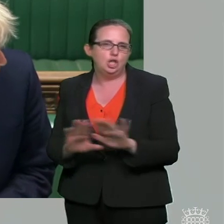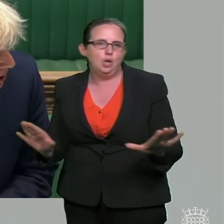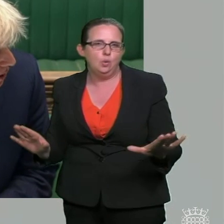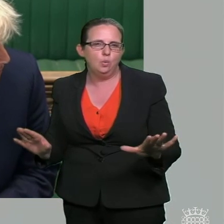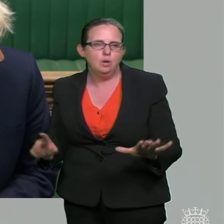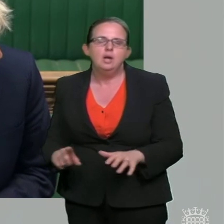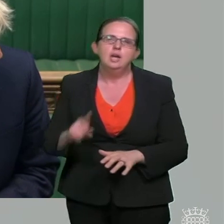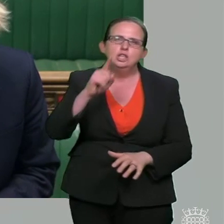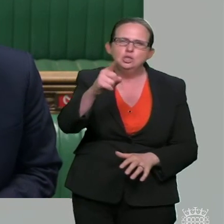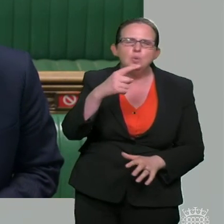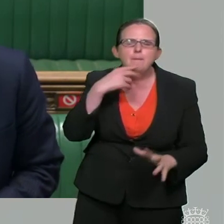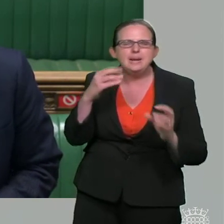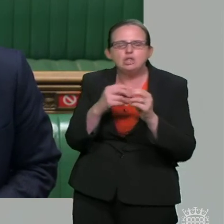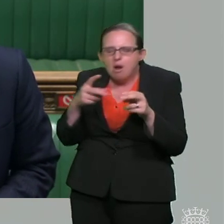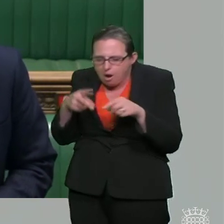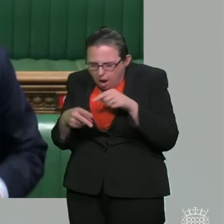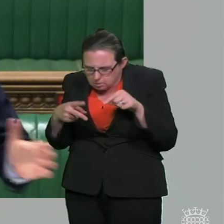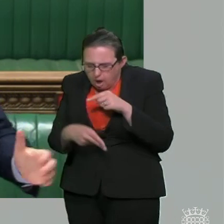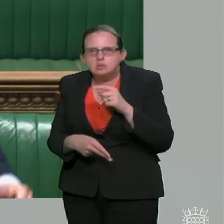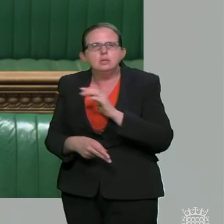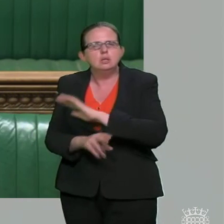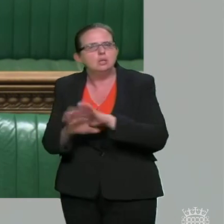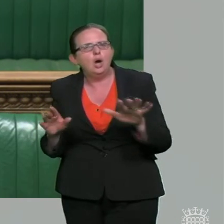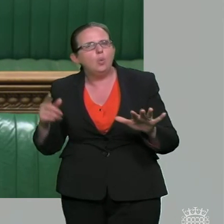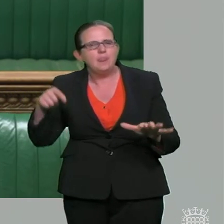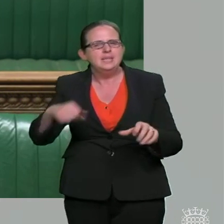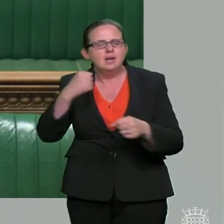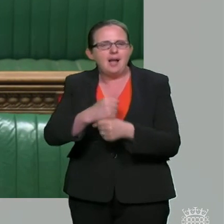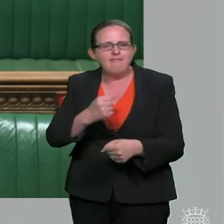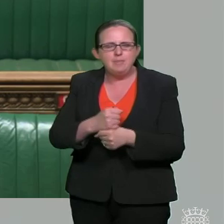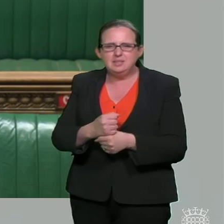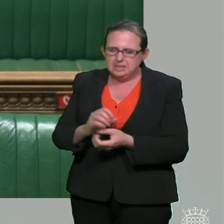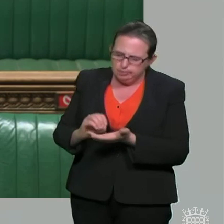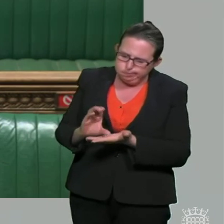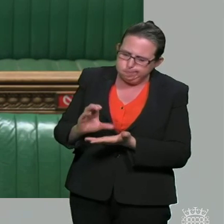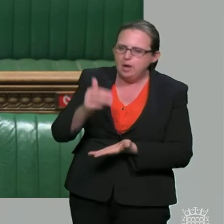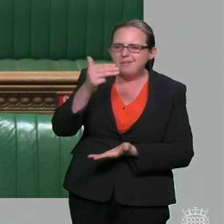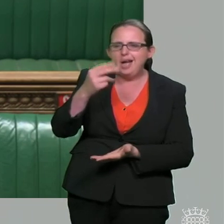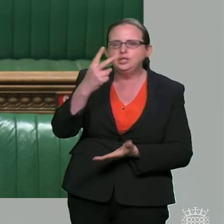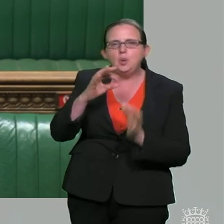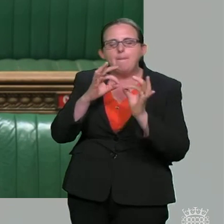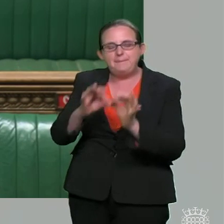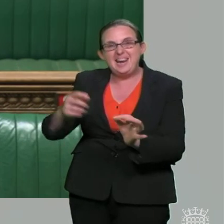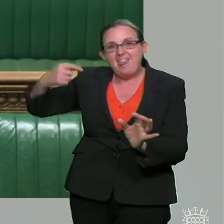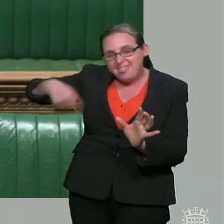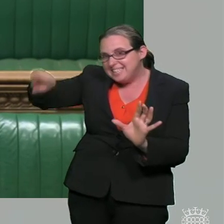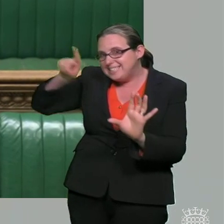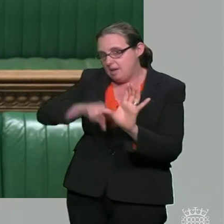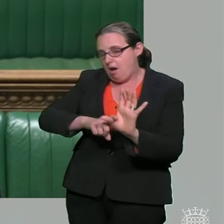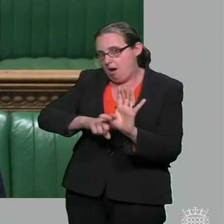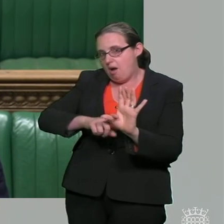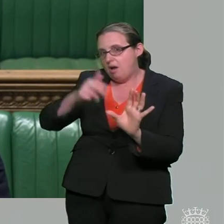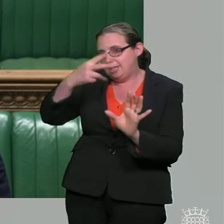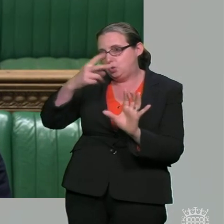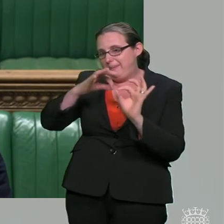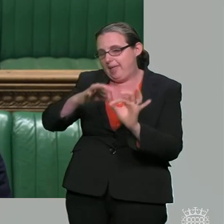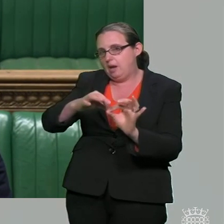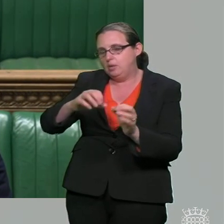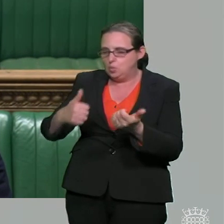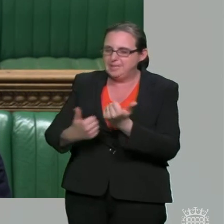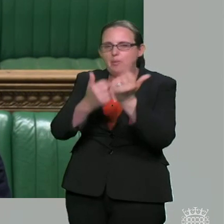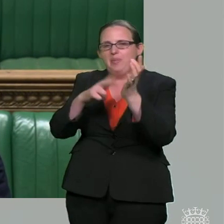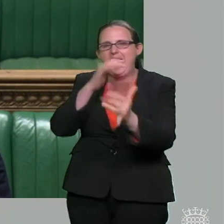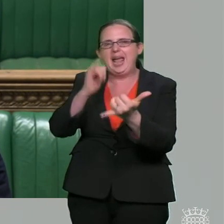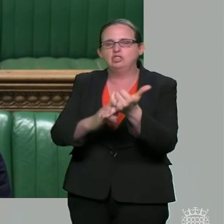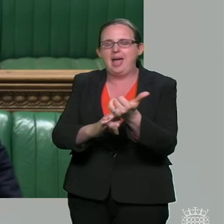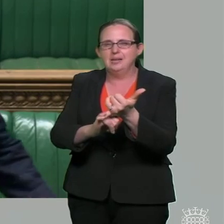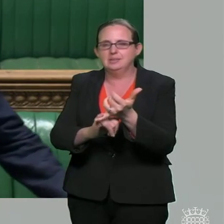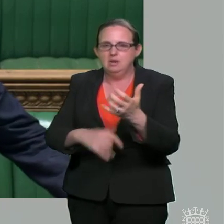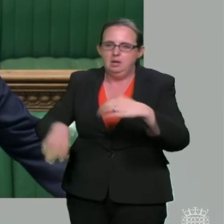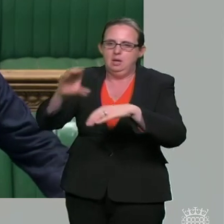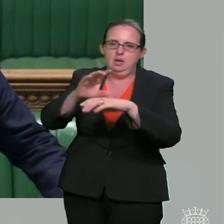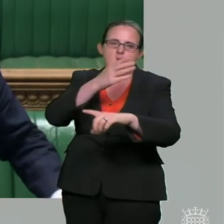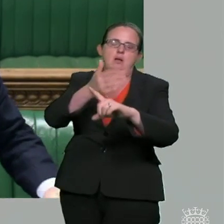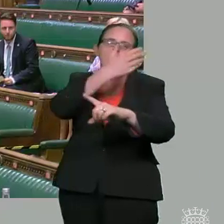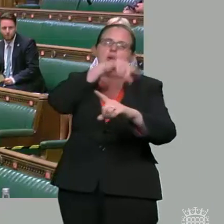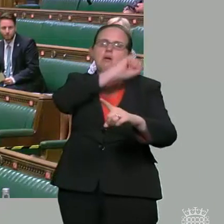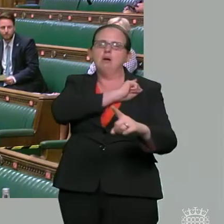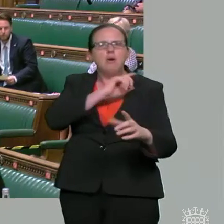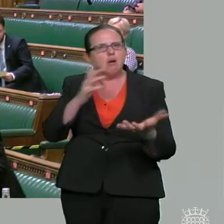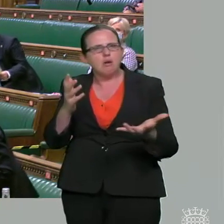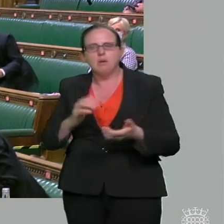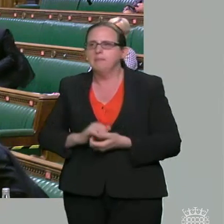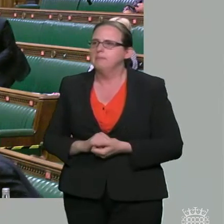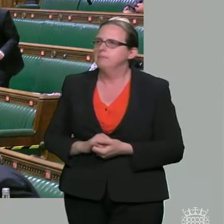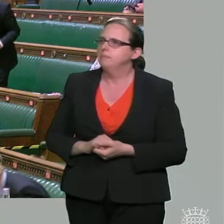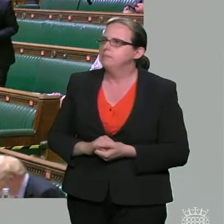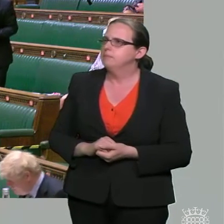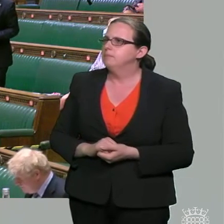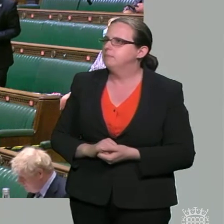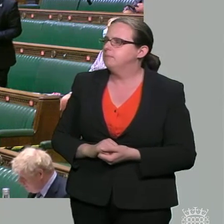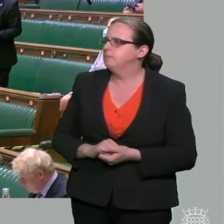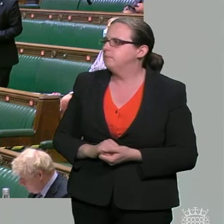The honourable Lady mentions cuts: this Government, this year alone, have given another £92 billion—£92 billion—to support our NHS, on top of the huge commitments that we have already made.